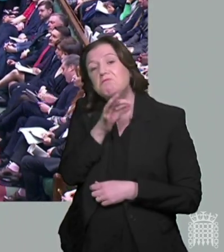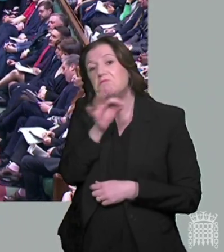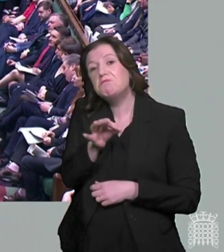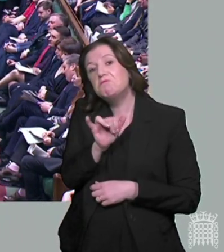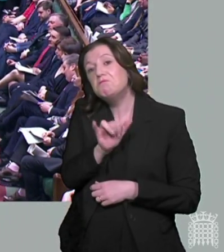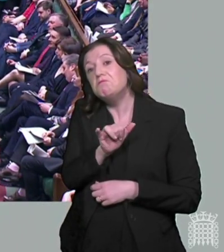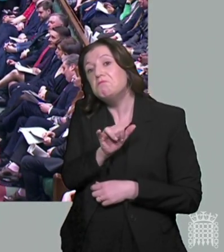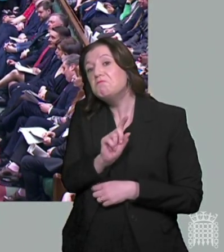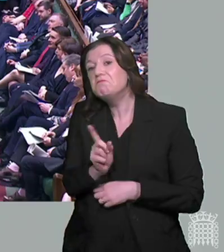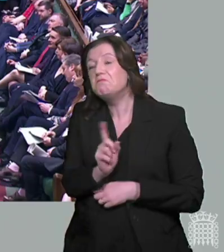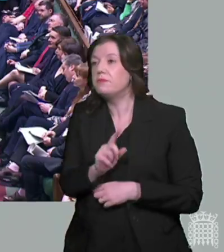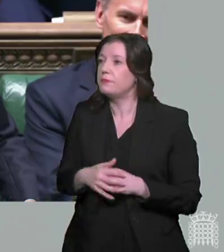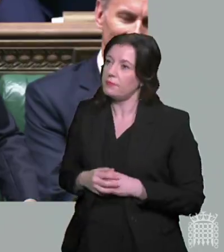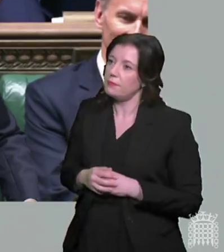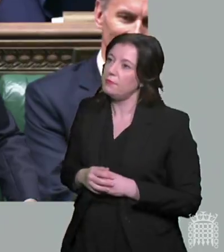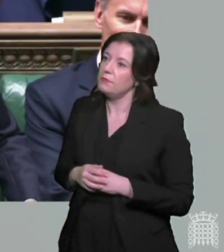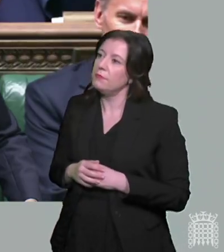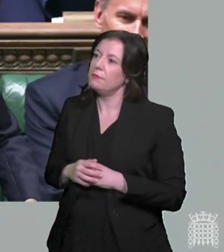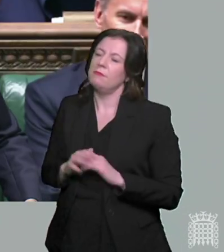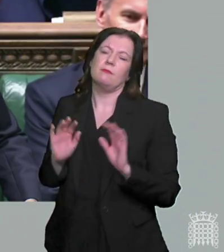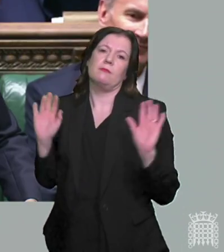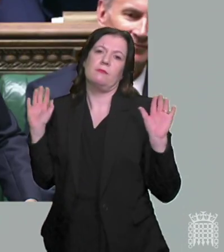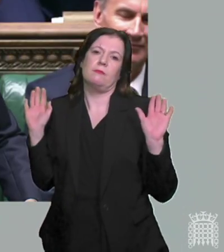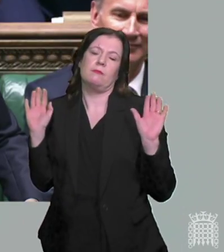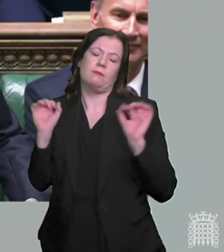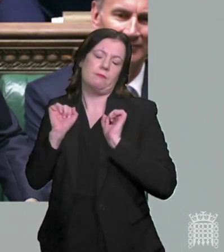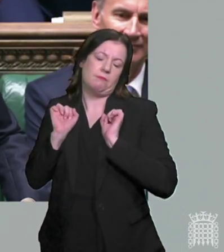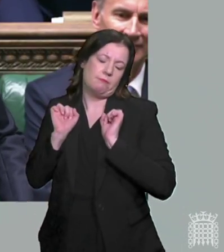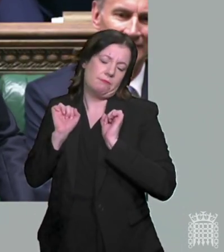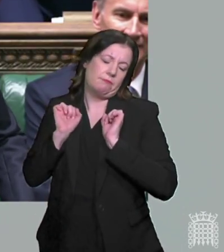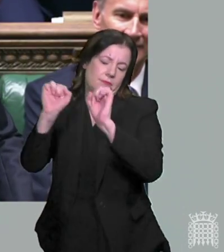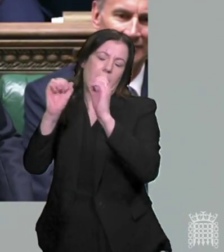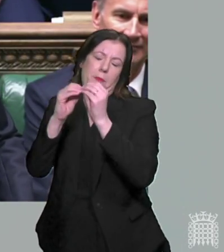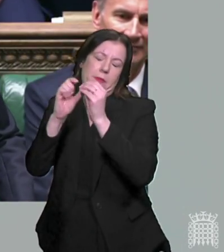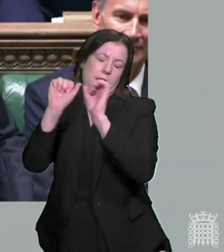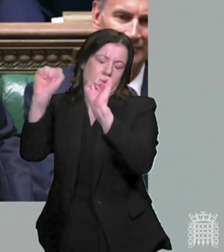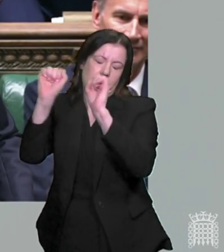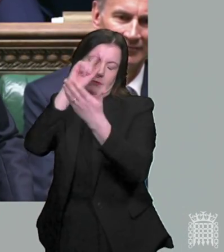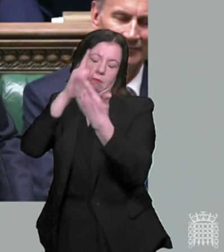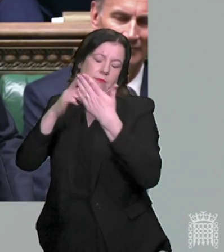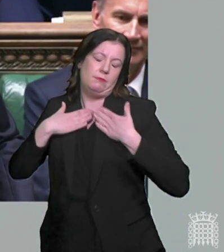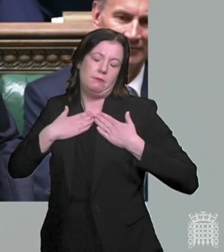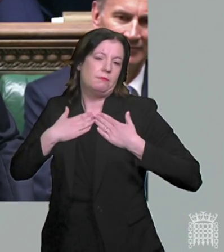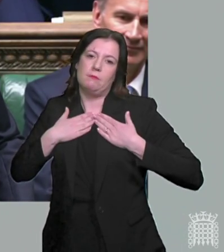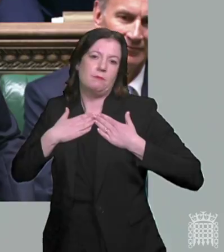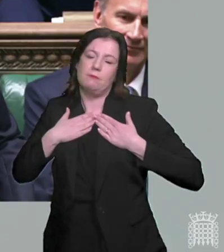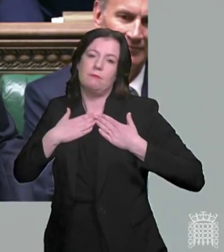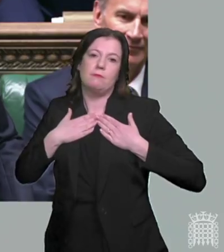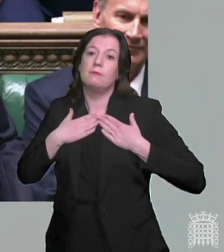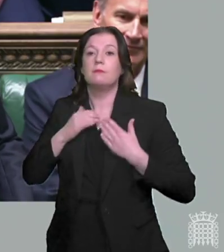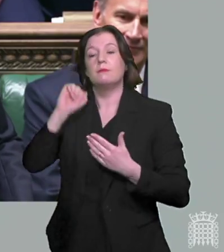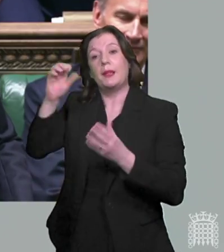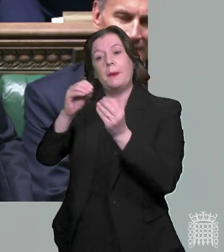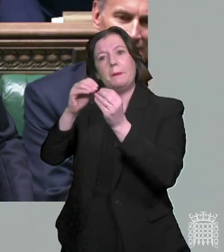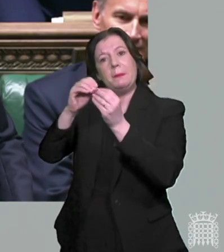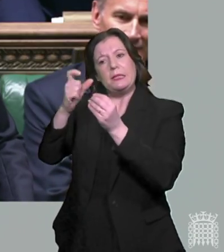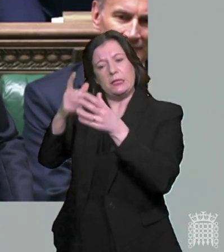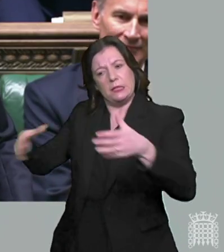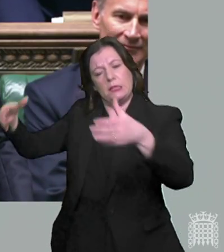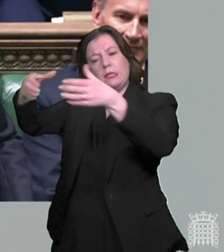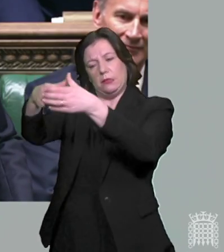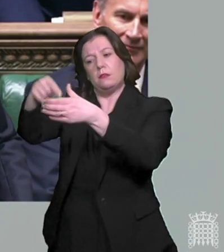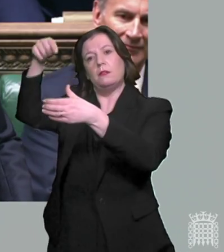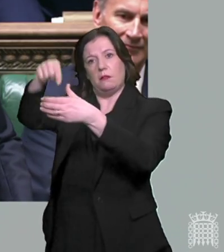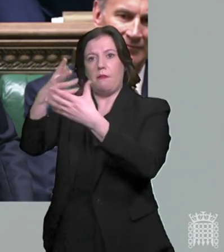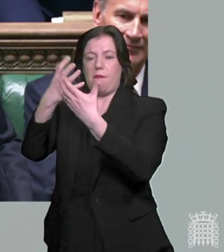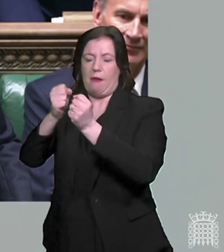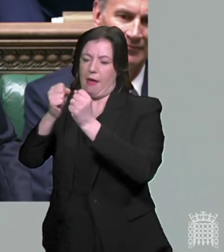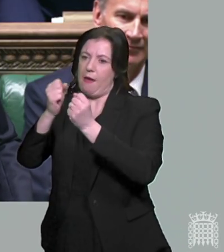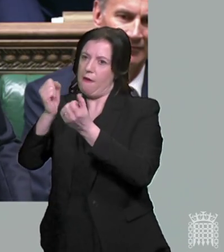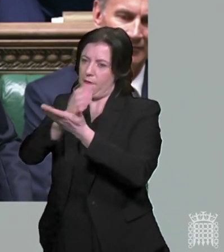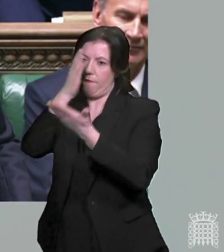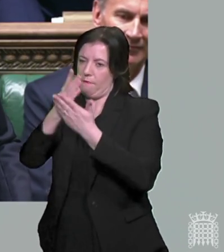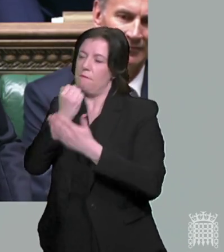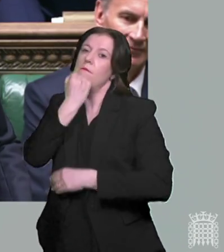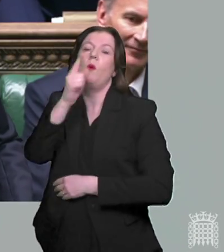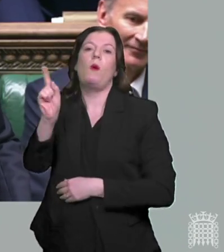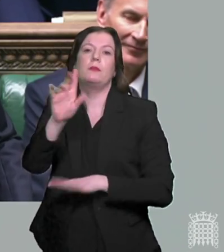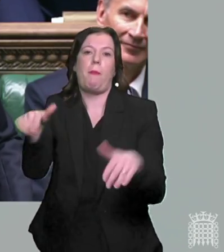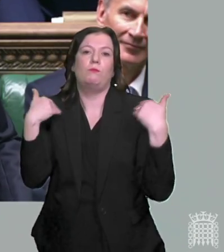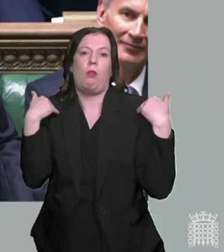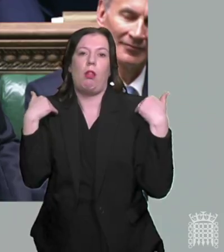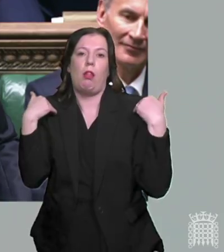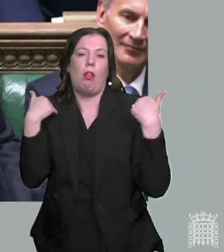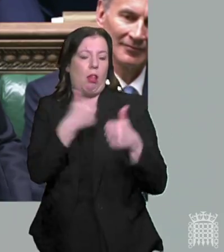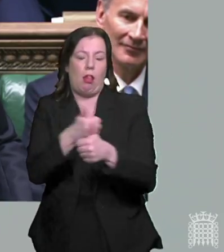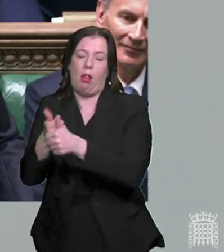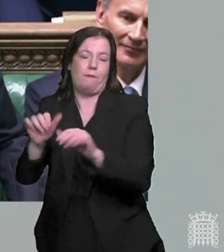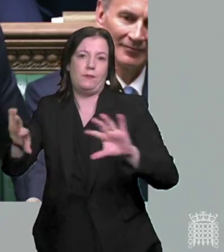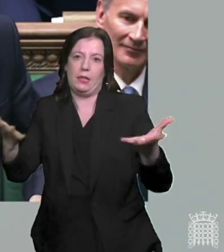As I said, these are matters for the BBC to resolve, and it is right that the BBC, as an important institution, takes its obligations on impartiality seriously.